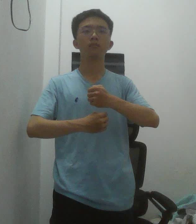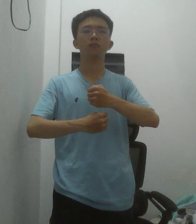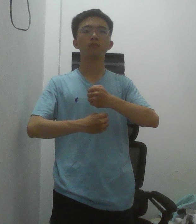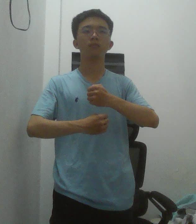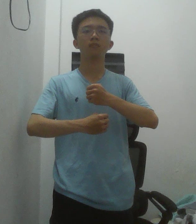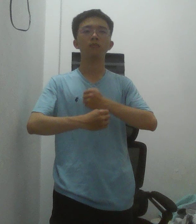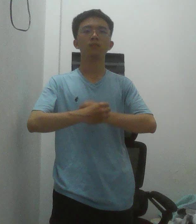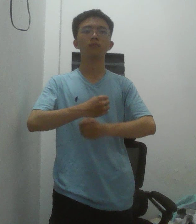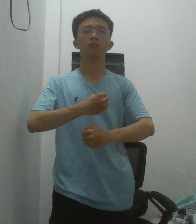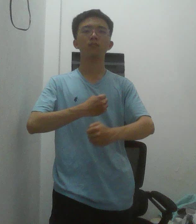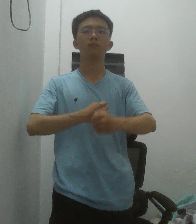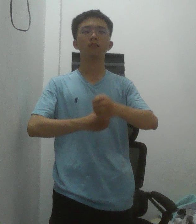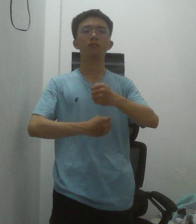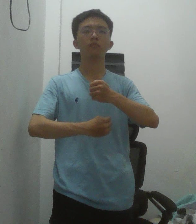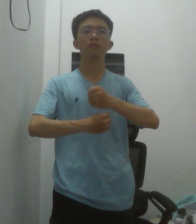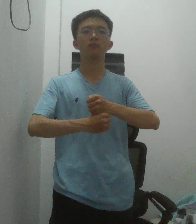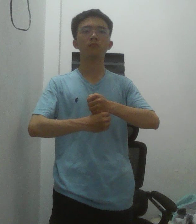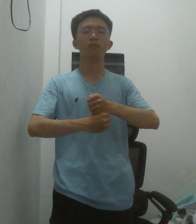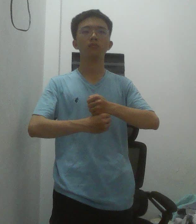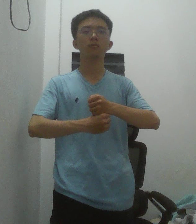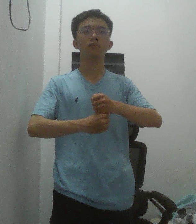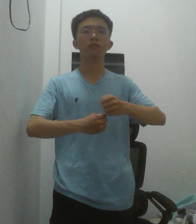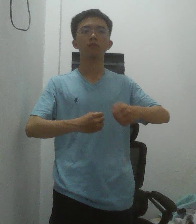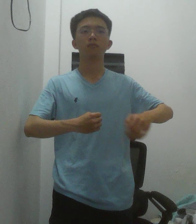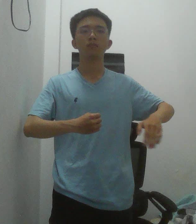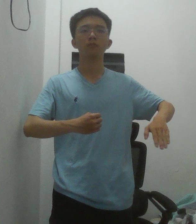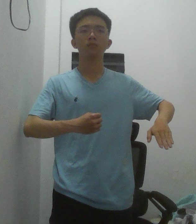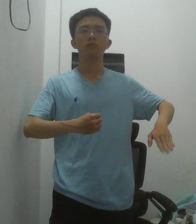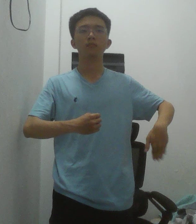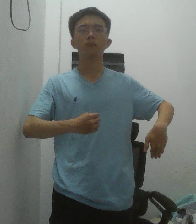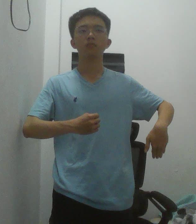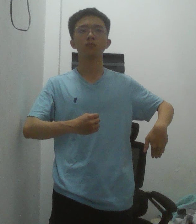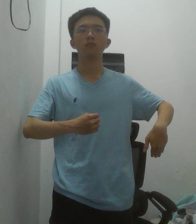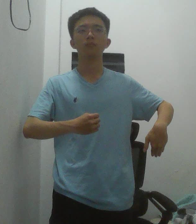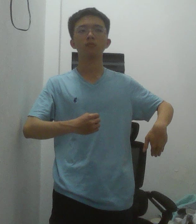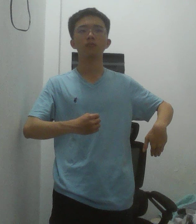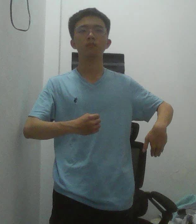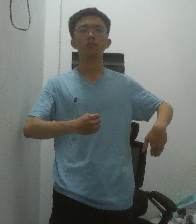nam sau